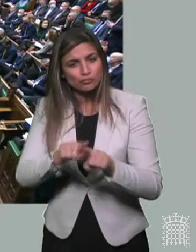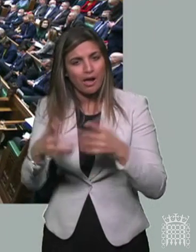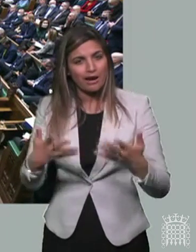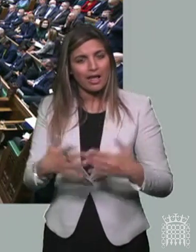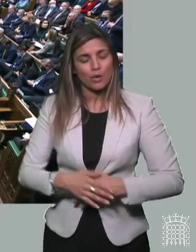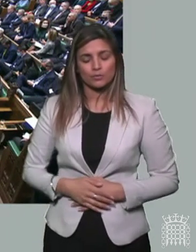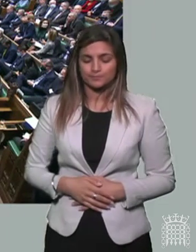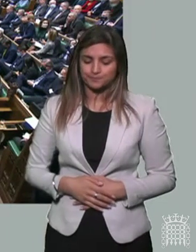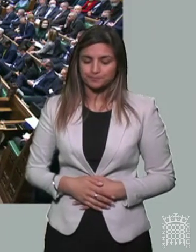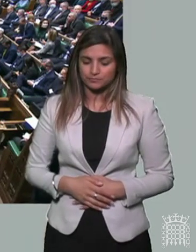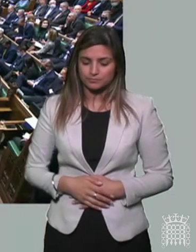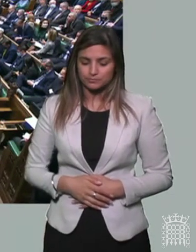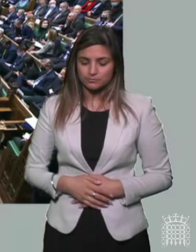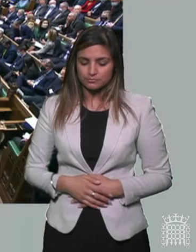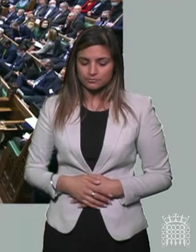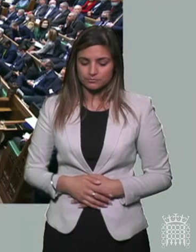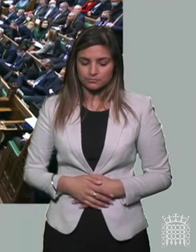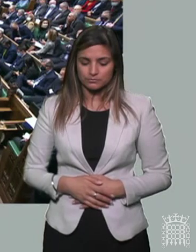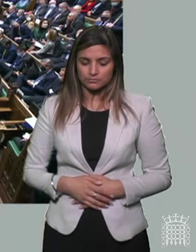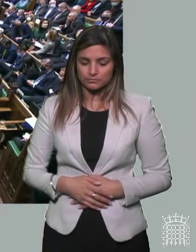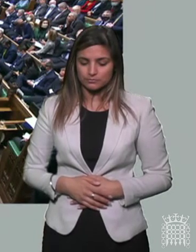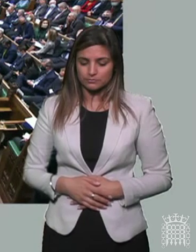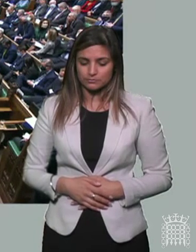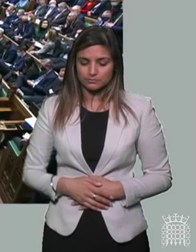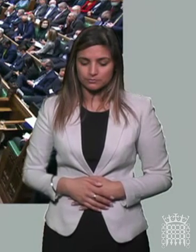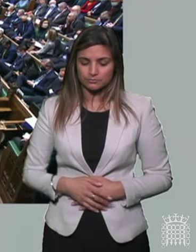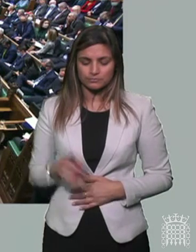Today’s apology is too little, too late.